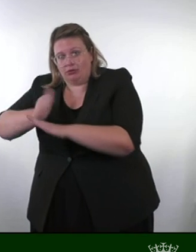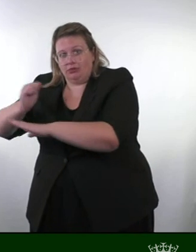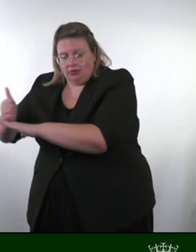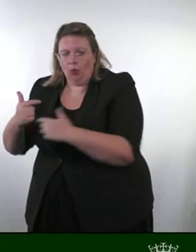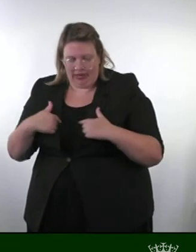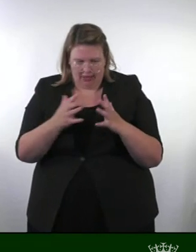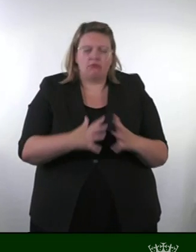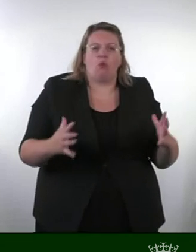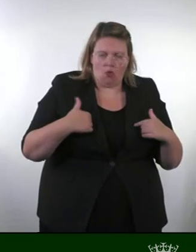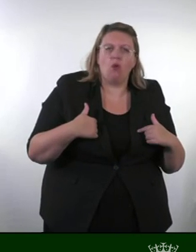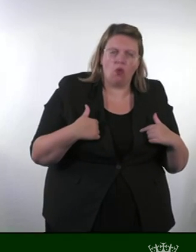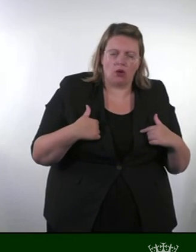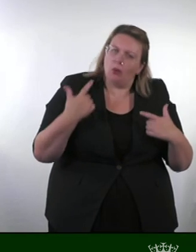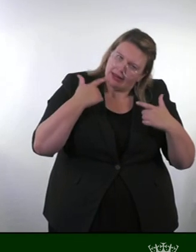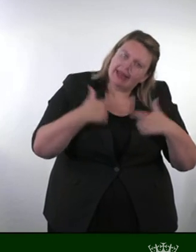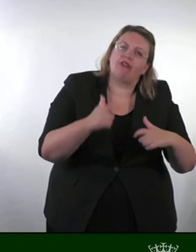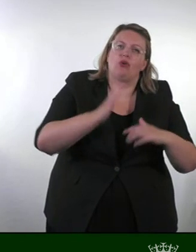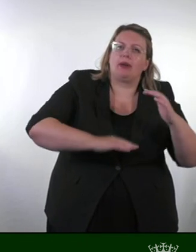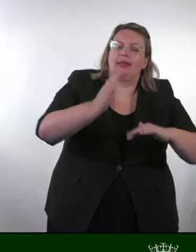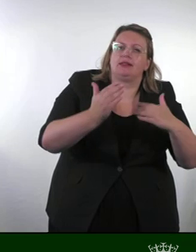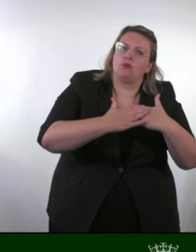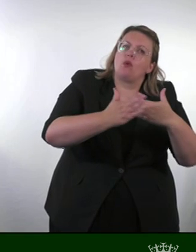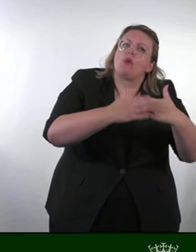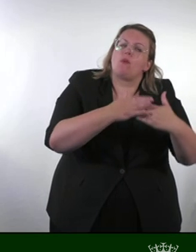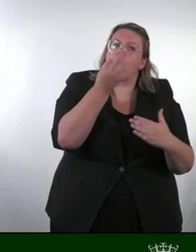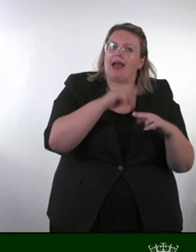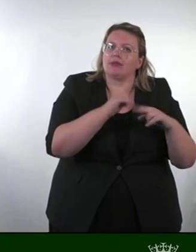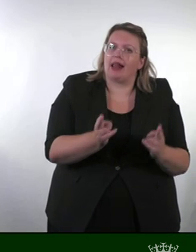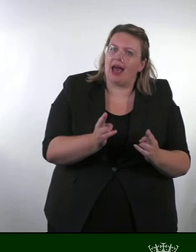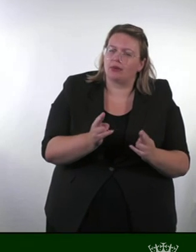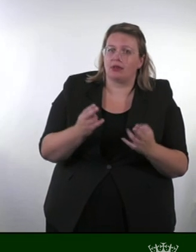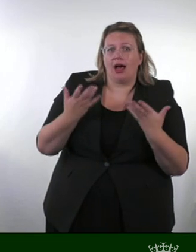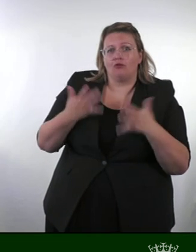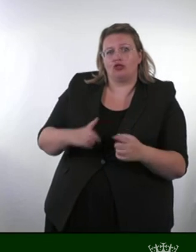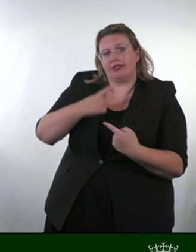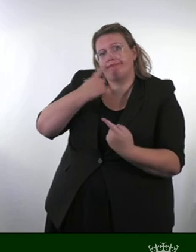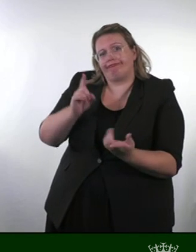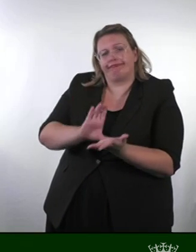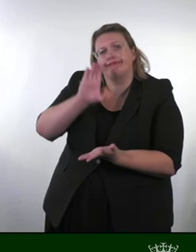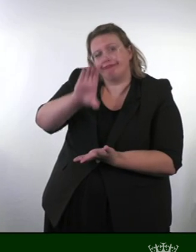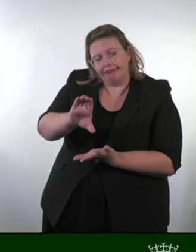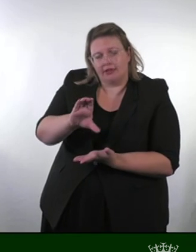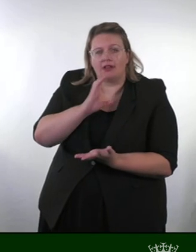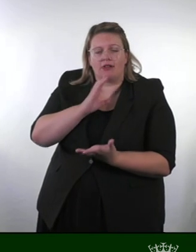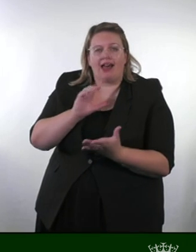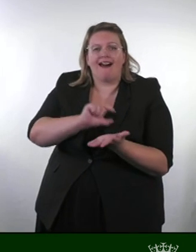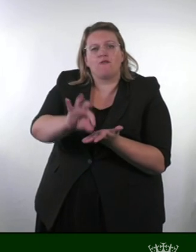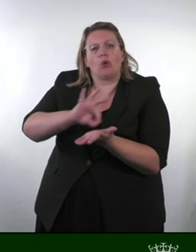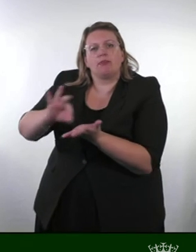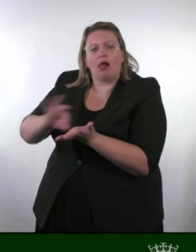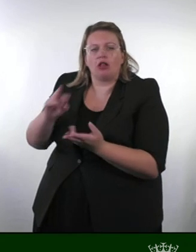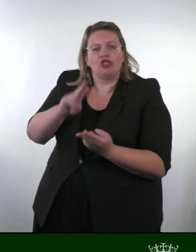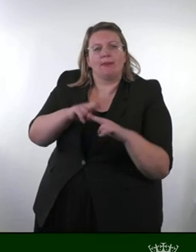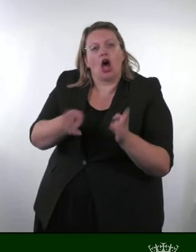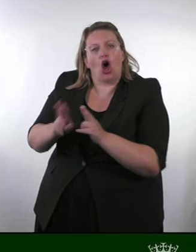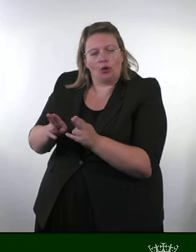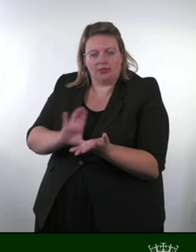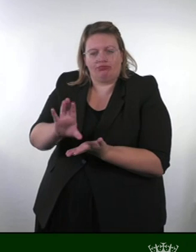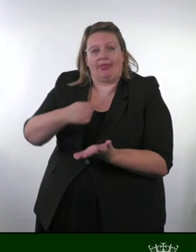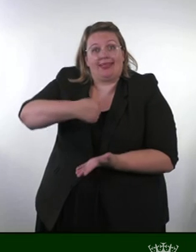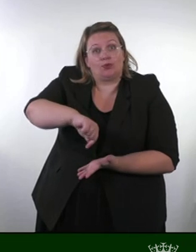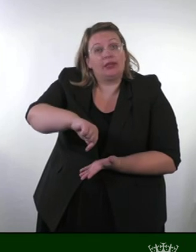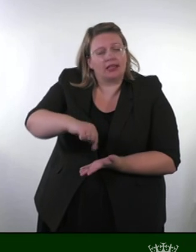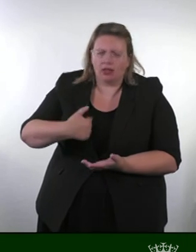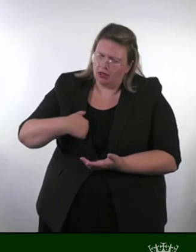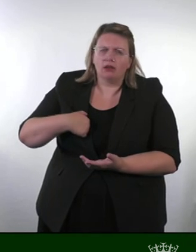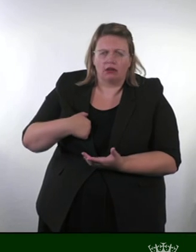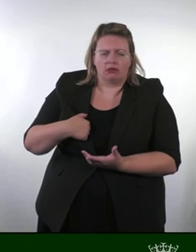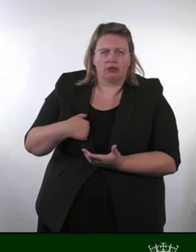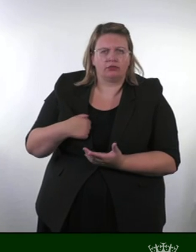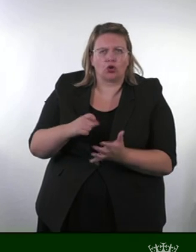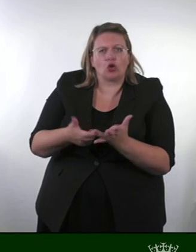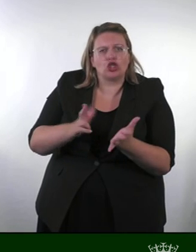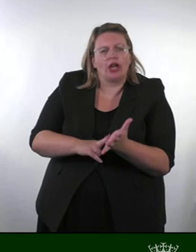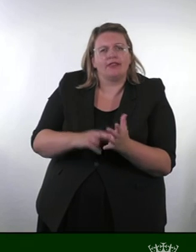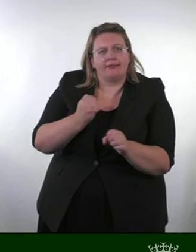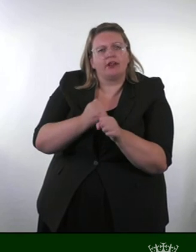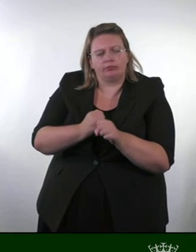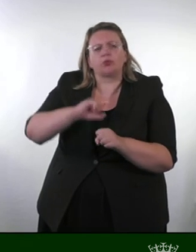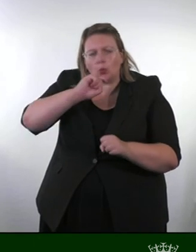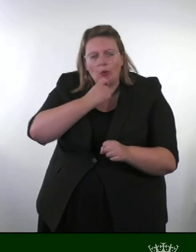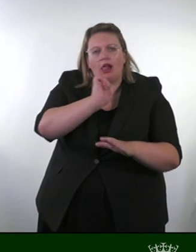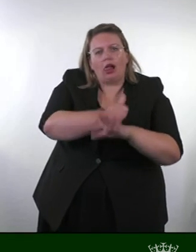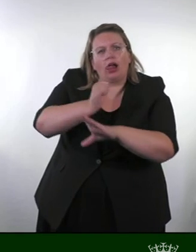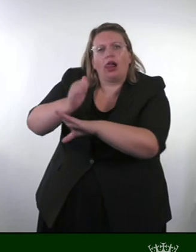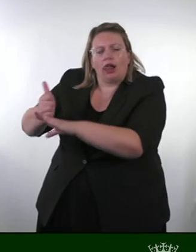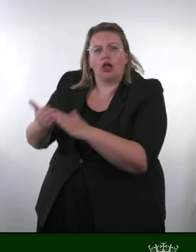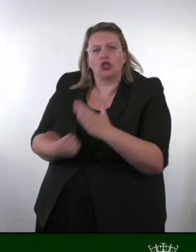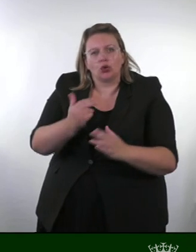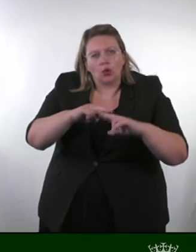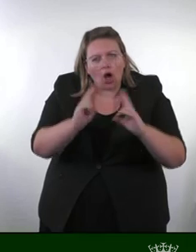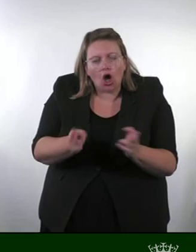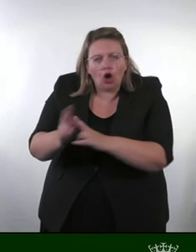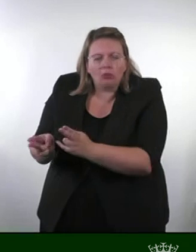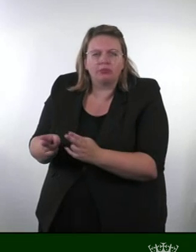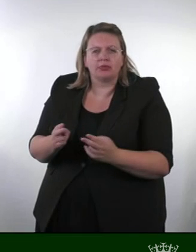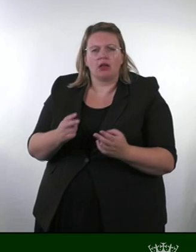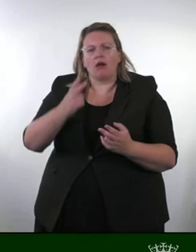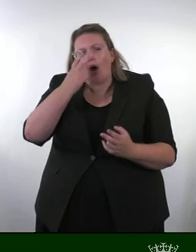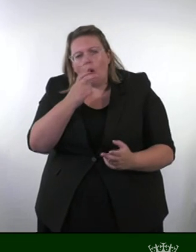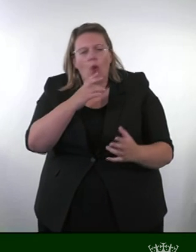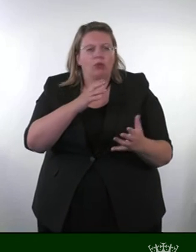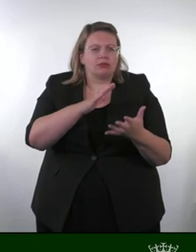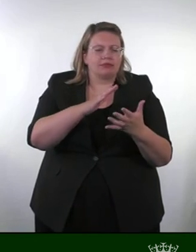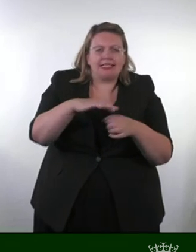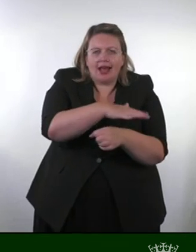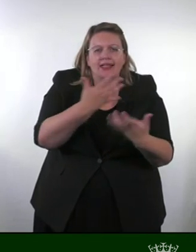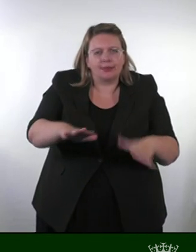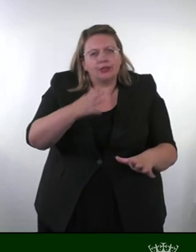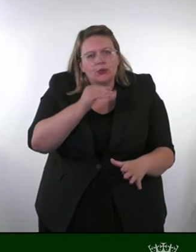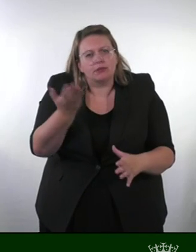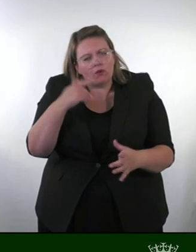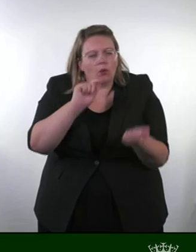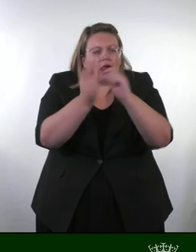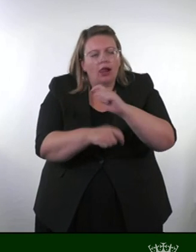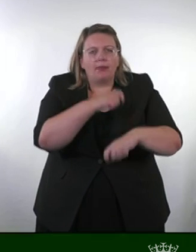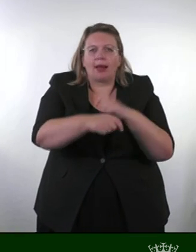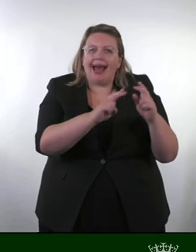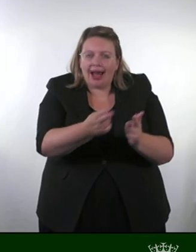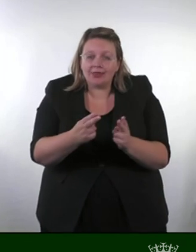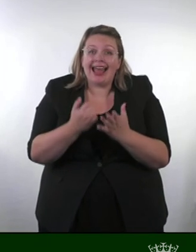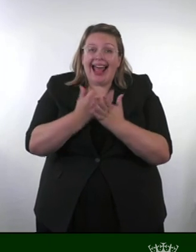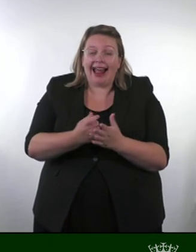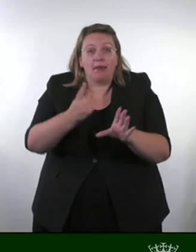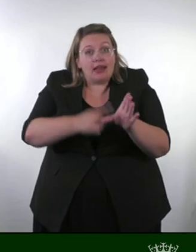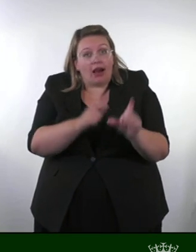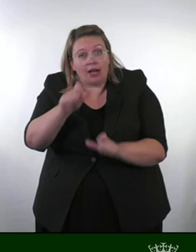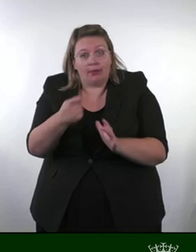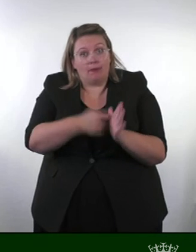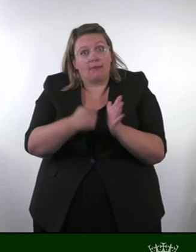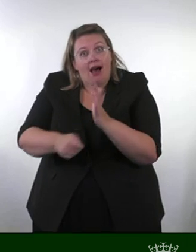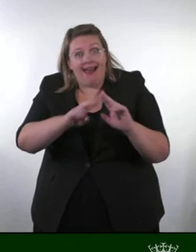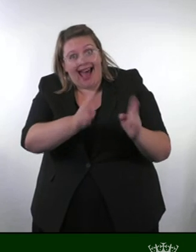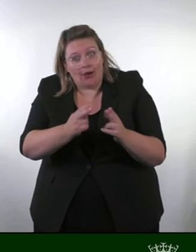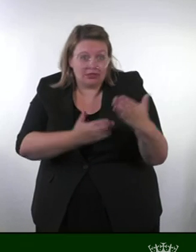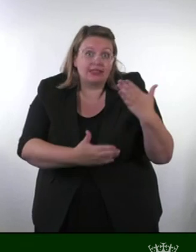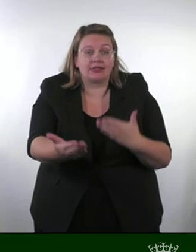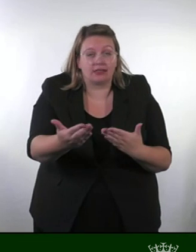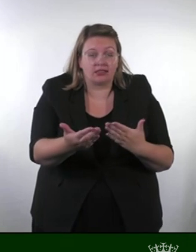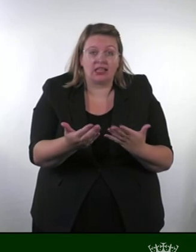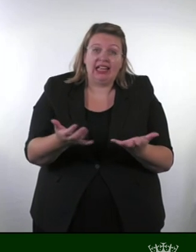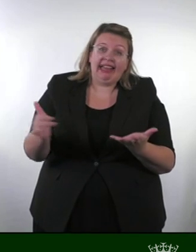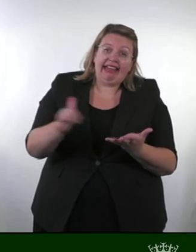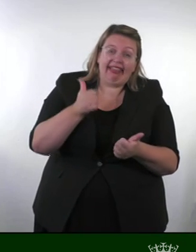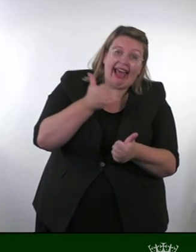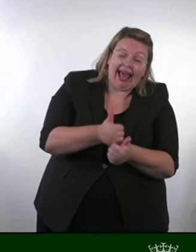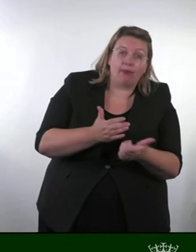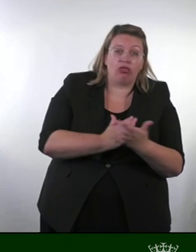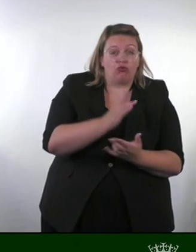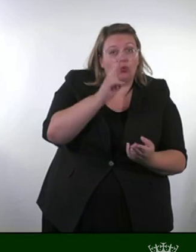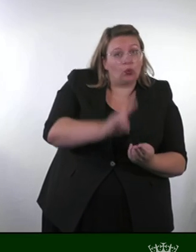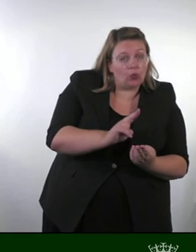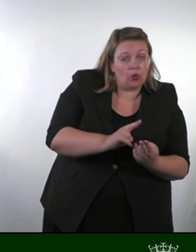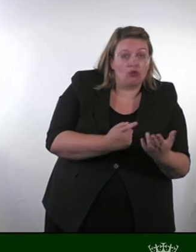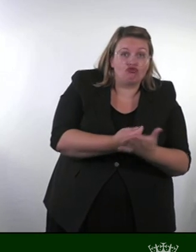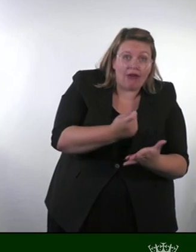You have just heard, Mr Speaker, about the huge £12 billion investment in affordable homes that are making this week, and we will deliver beautiful new homes across the country, building on brownfield sites in a way that is affordable and helps young people on to the housing ladder in the way that they need, either through affordable rent or